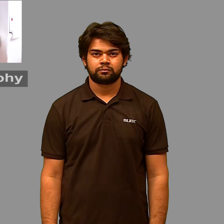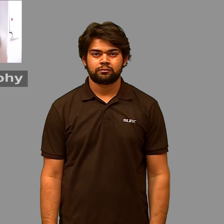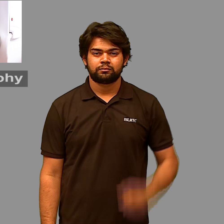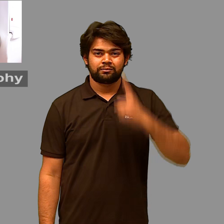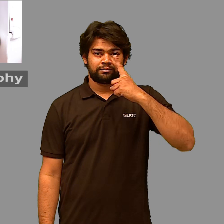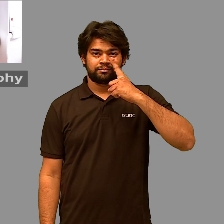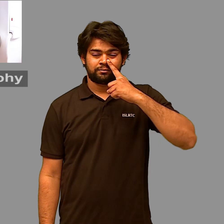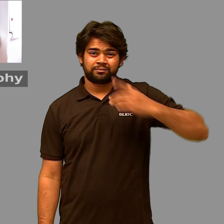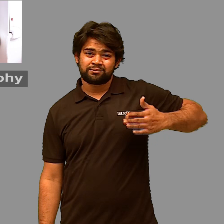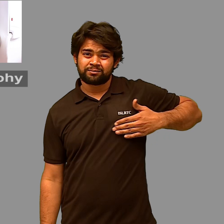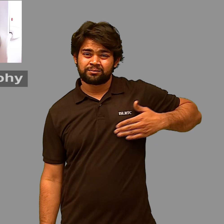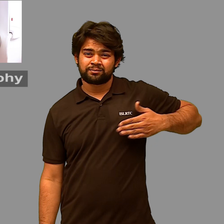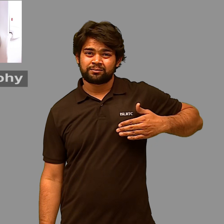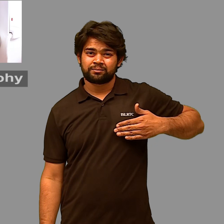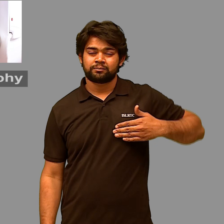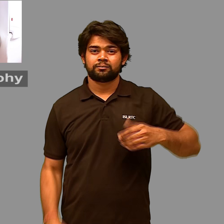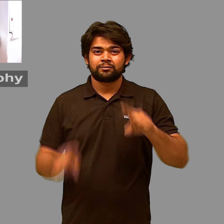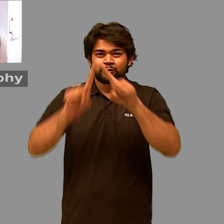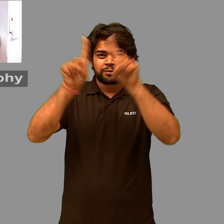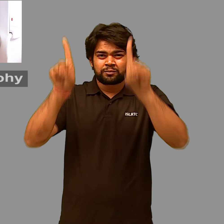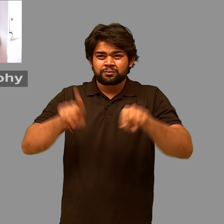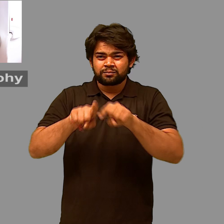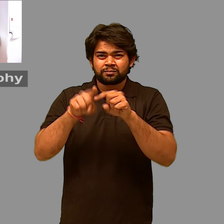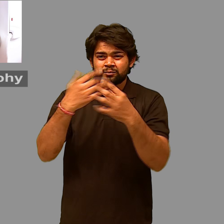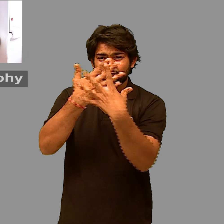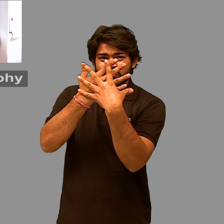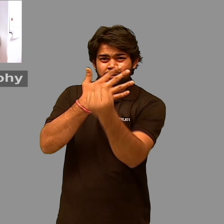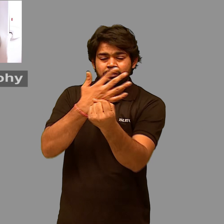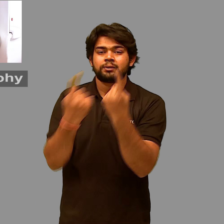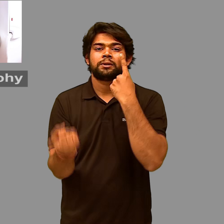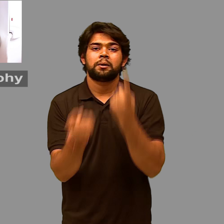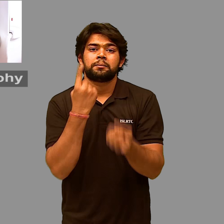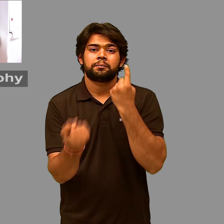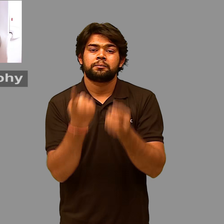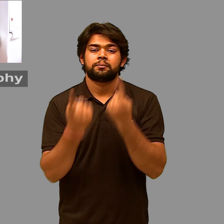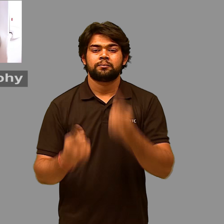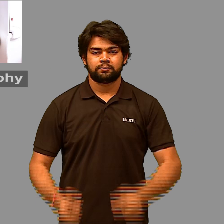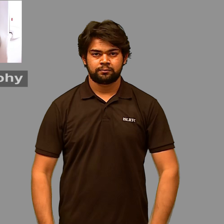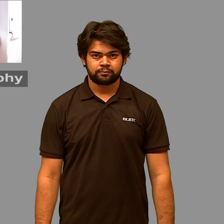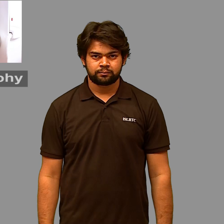Mammography